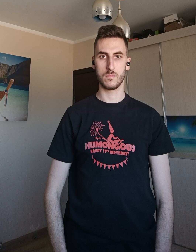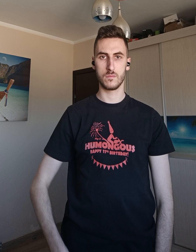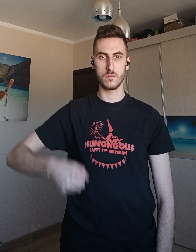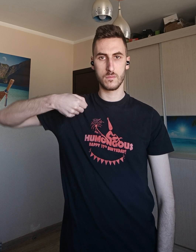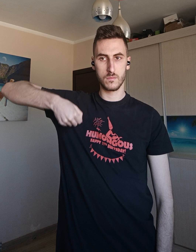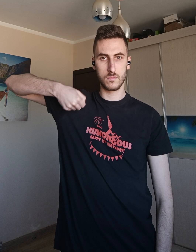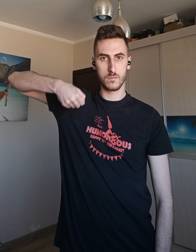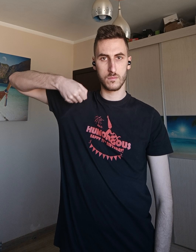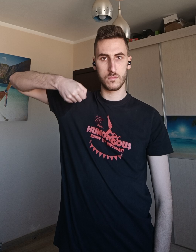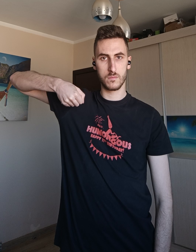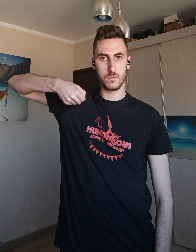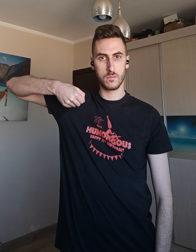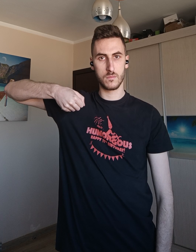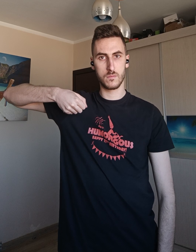שקית